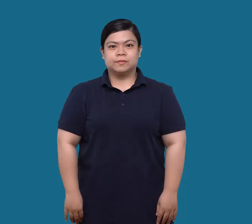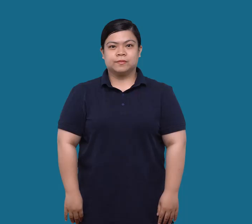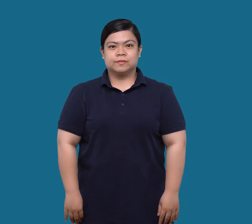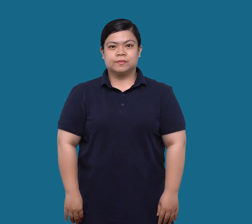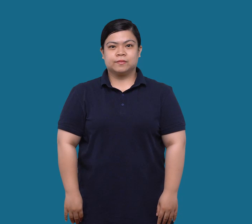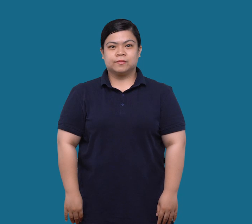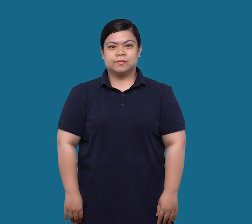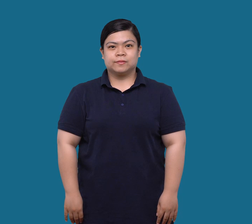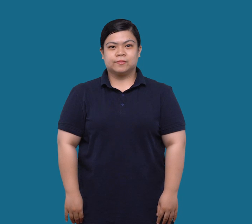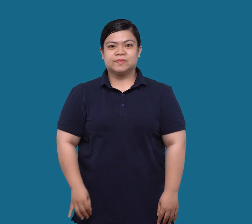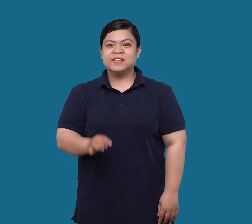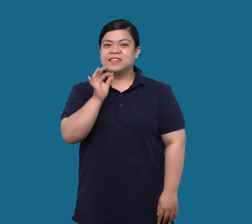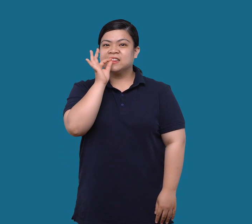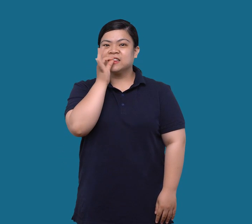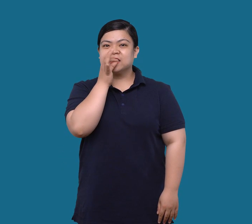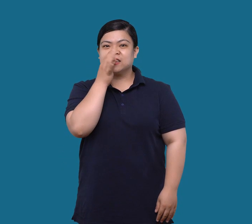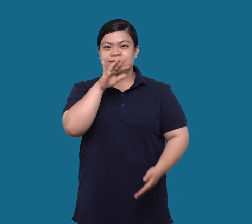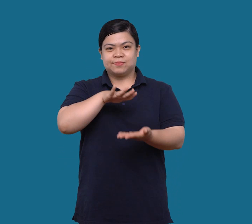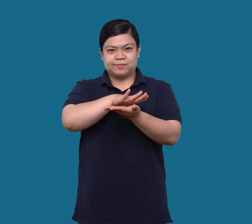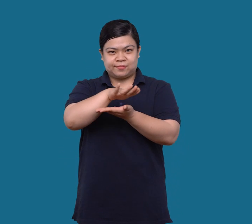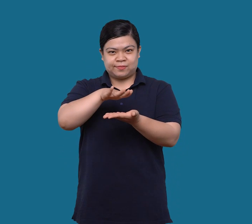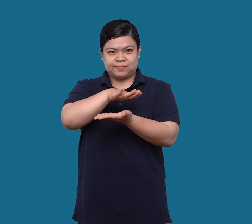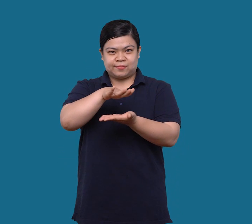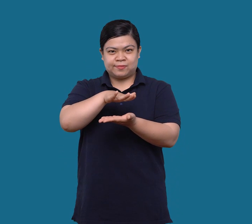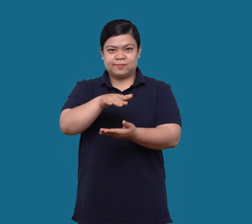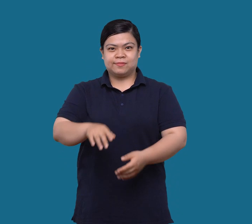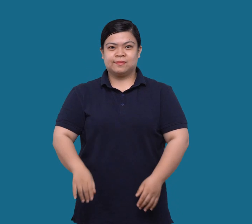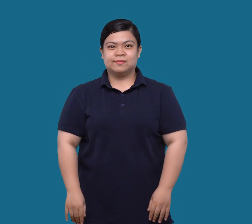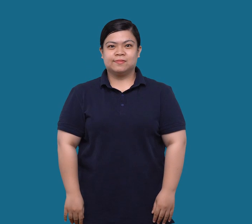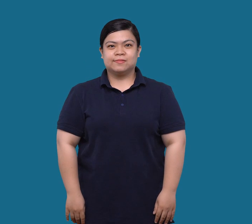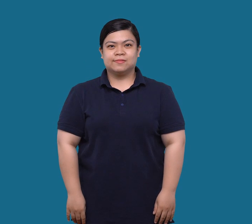Tết hàn thực